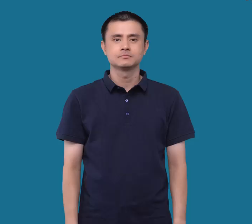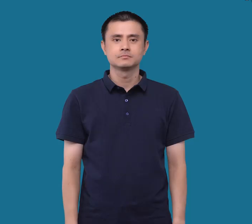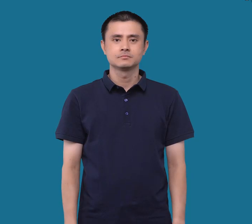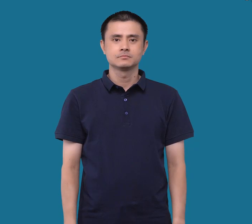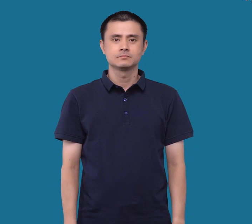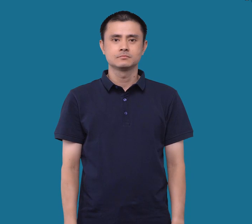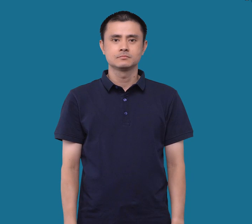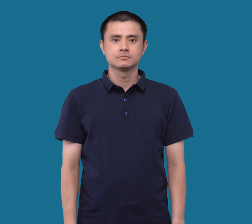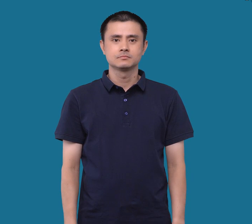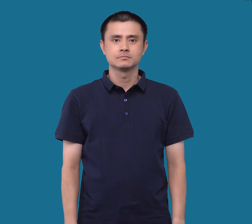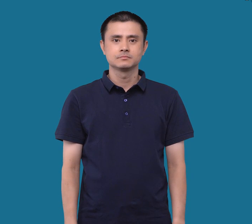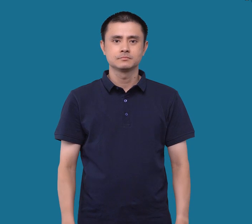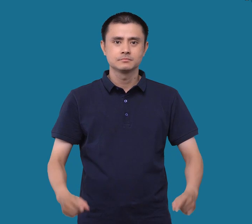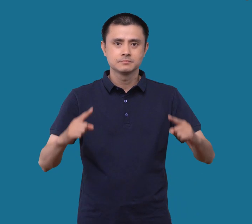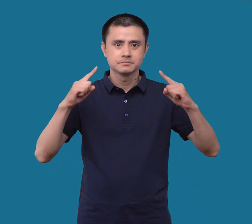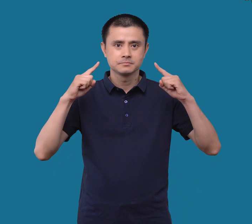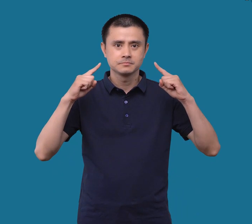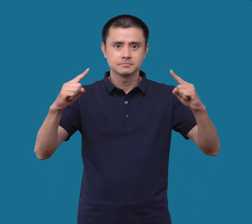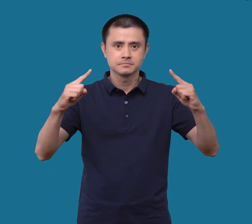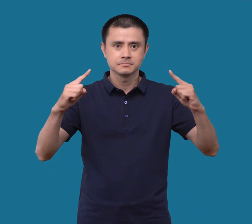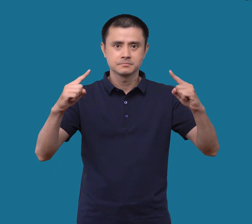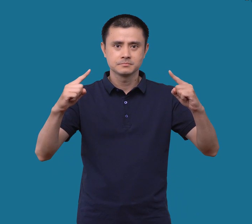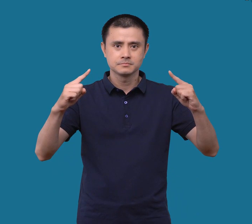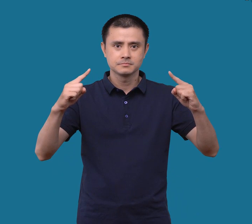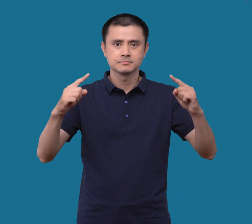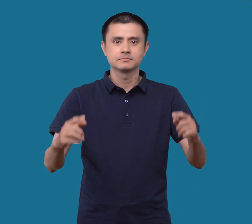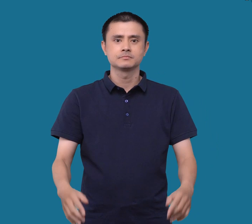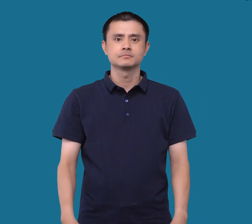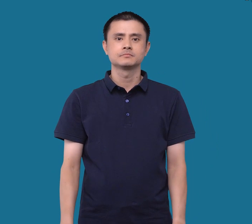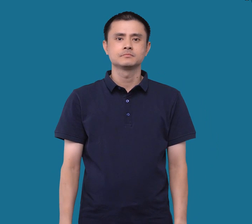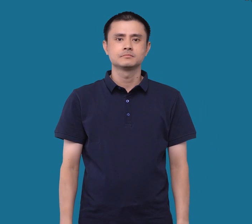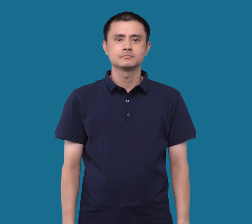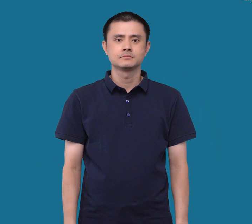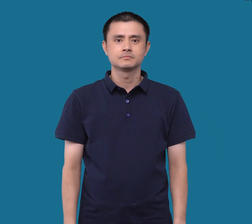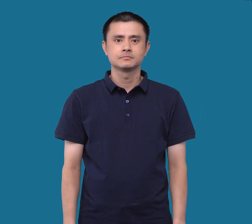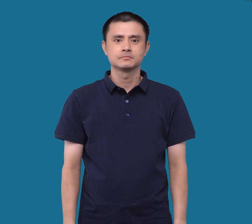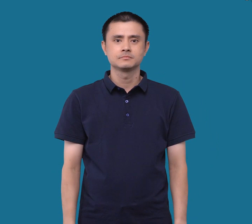cạnh bên (toán)